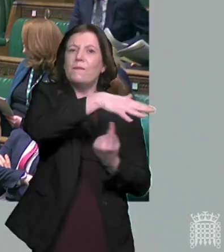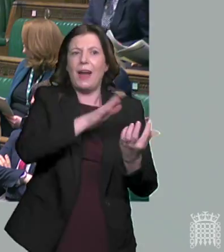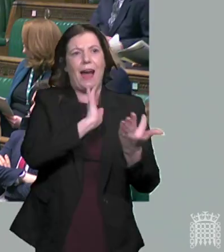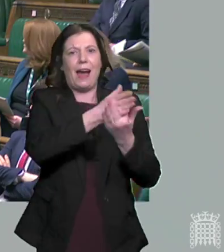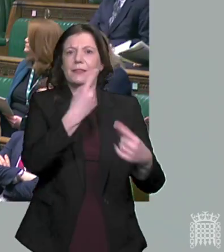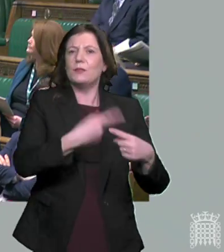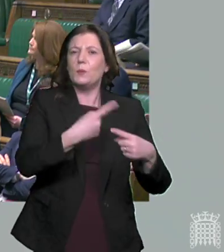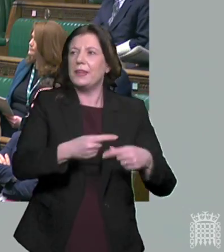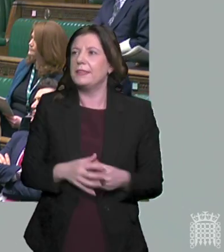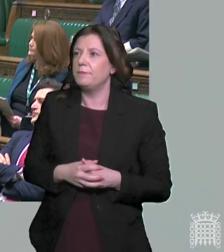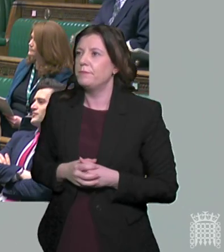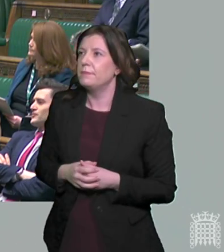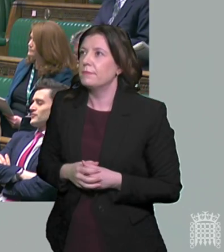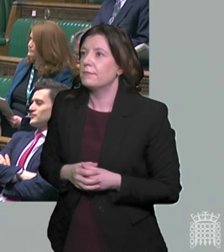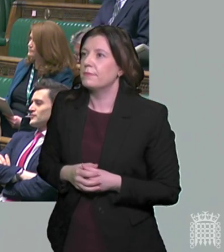Despite the Welsh Government receiving